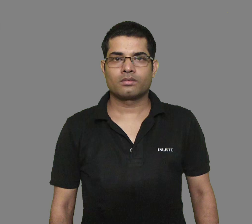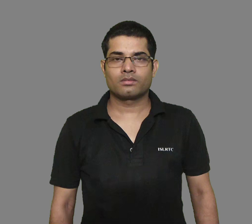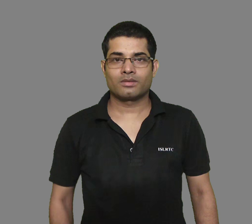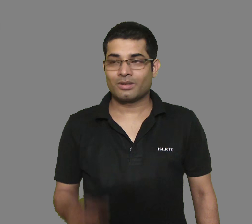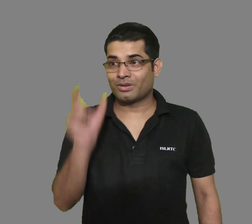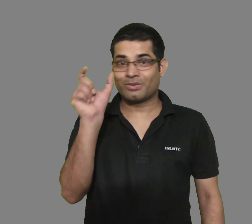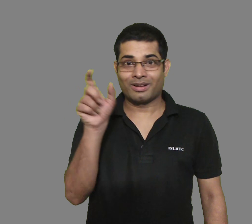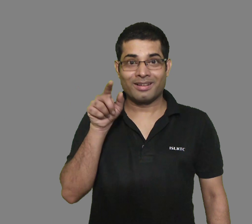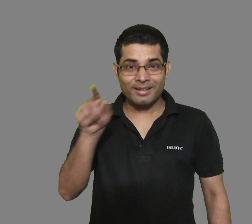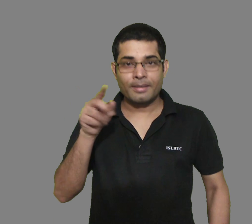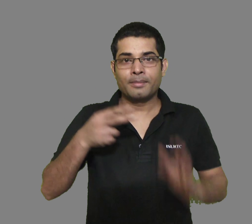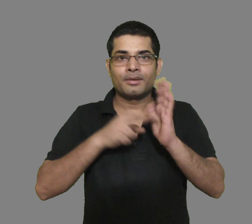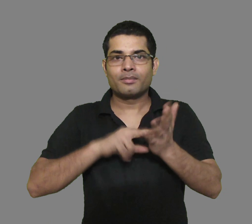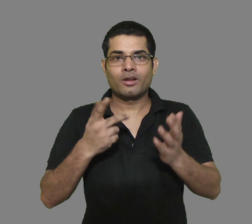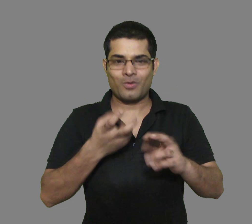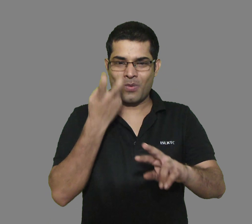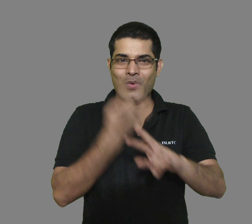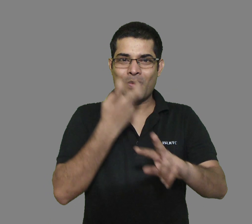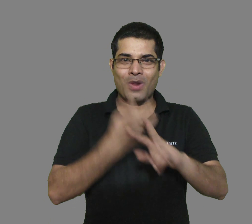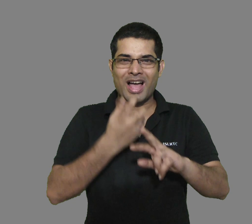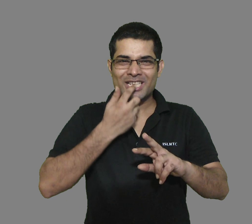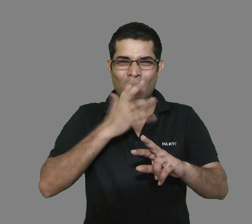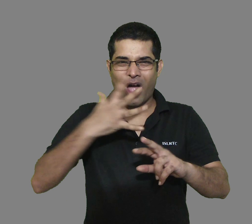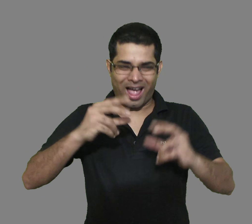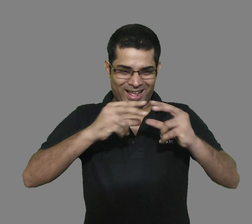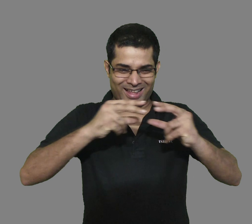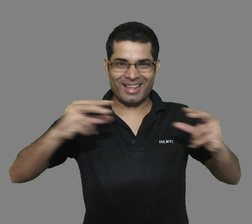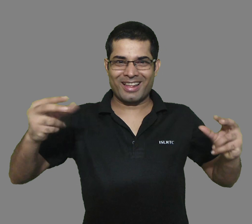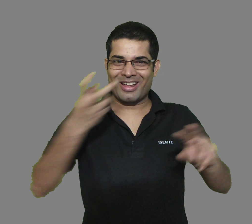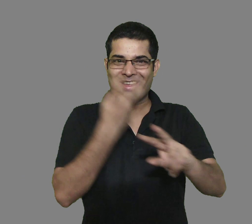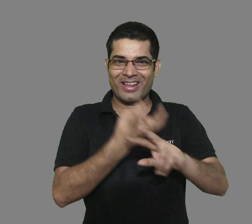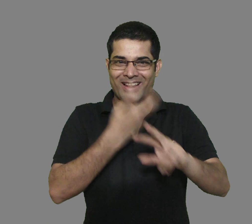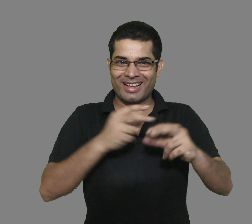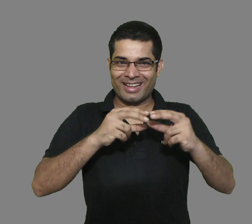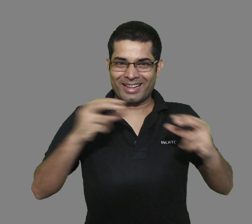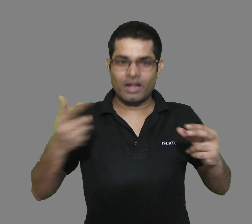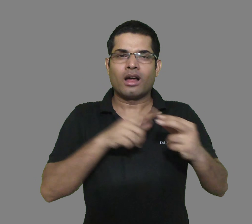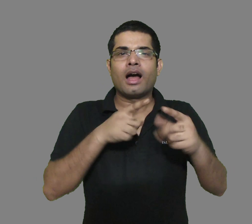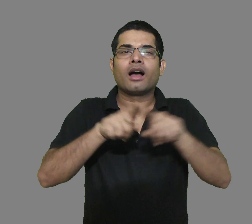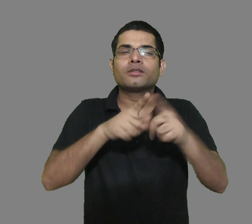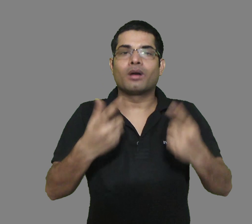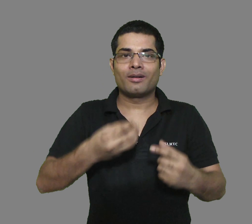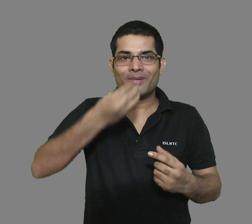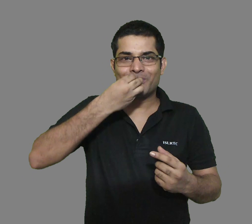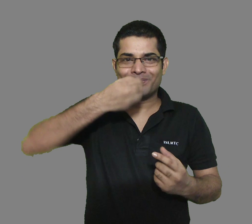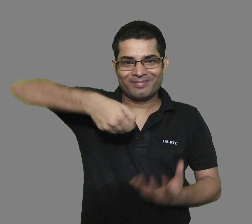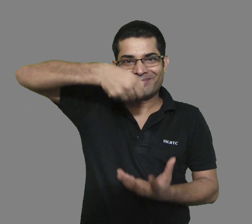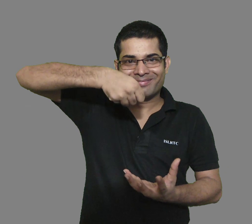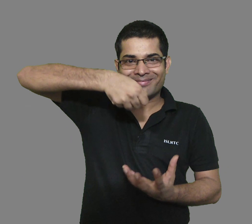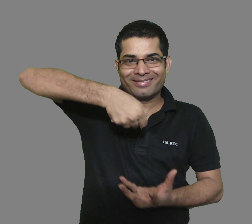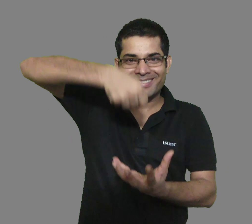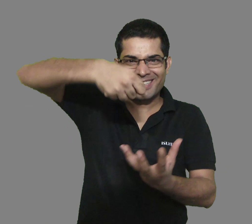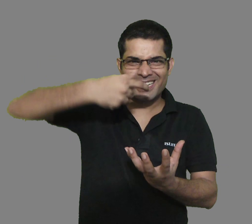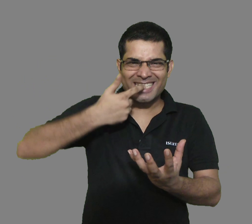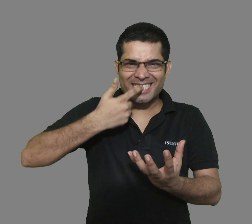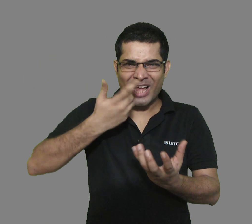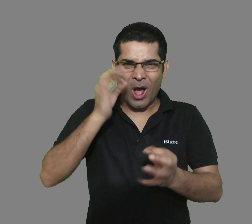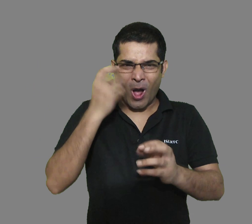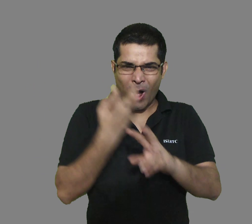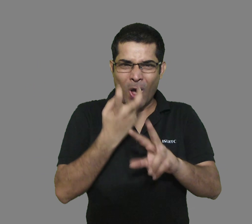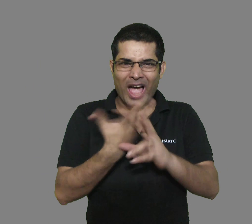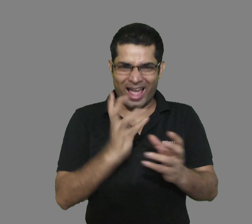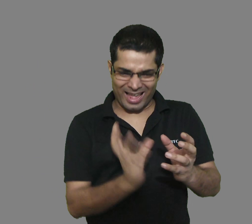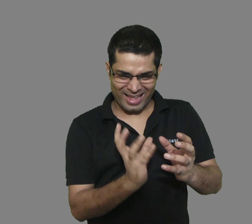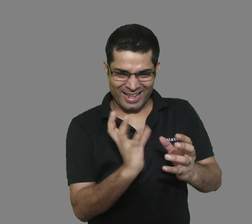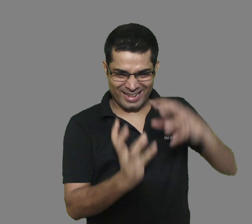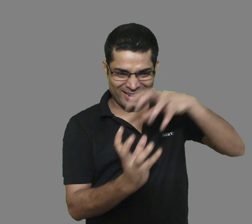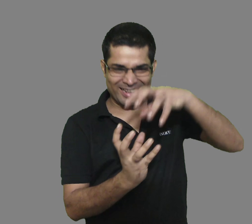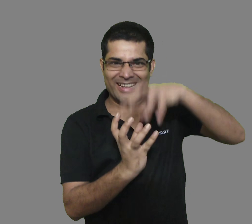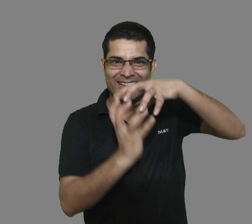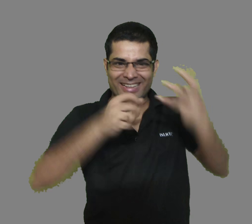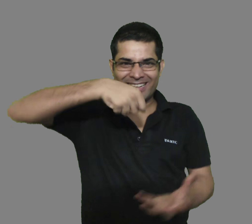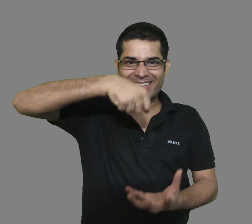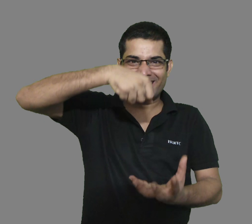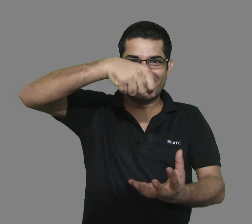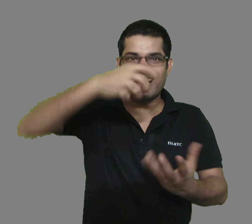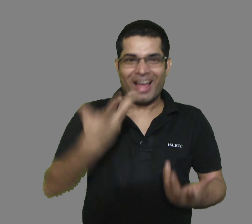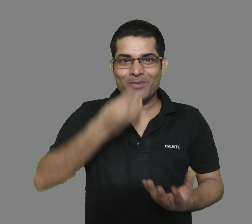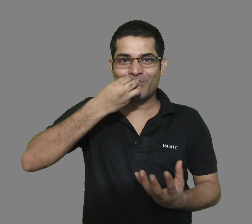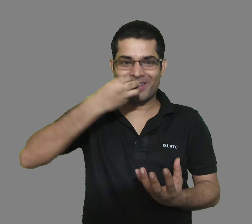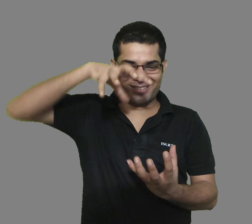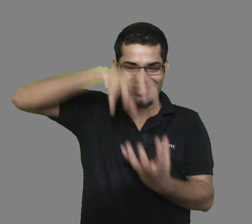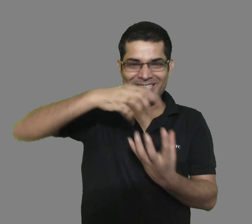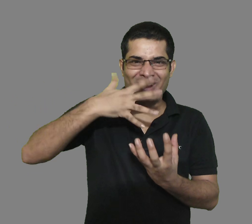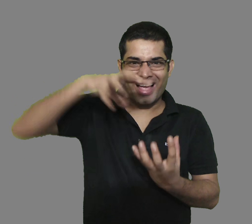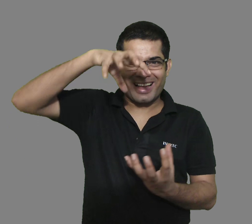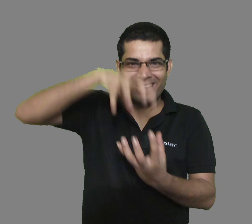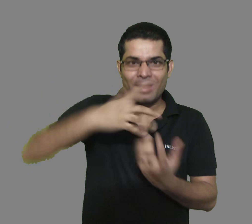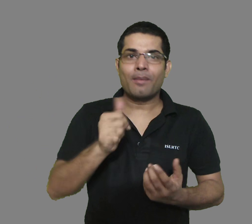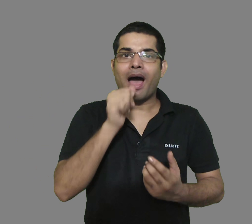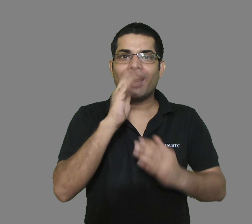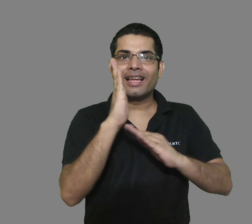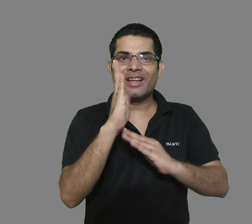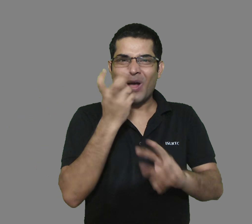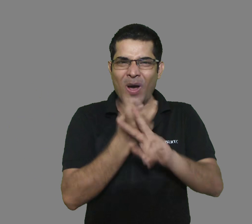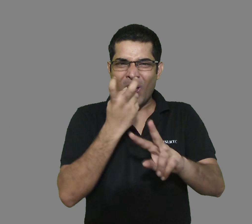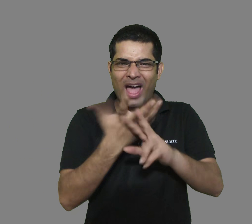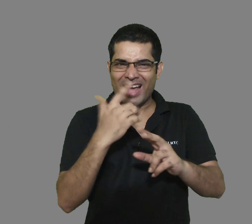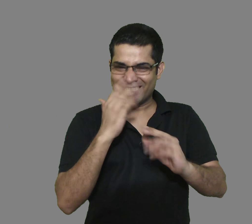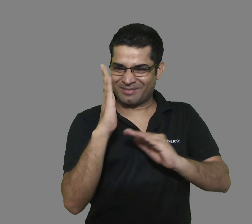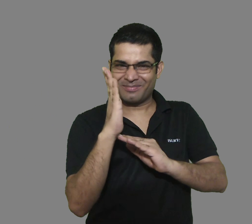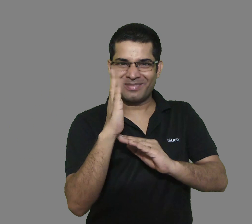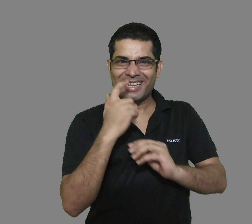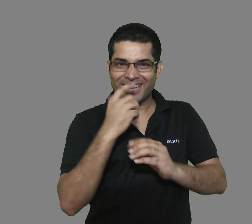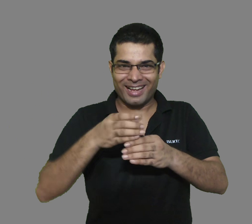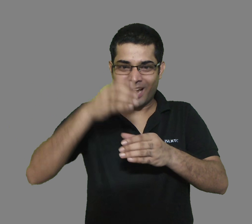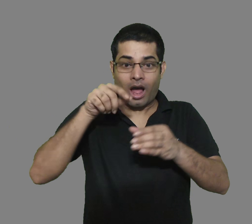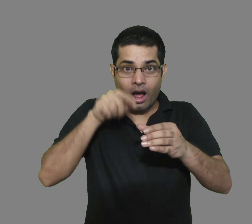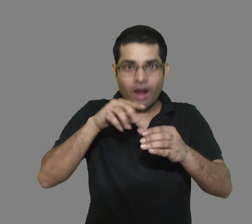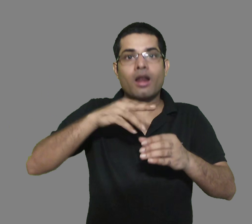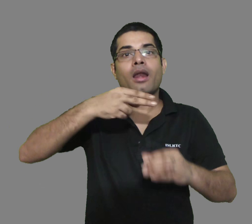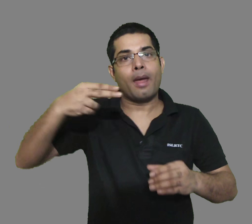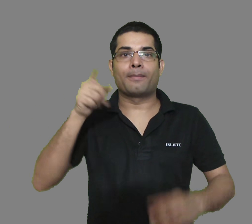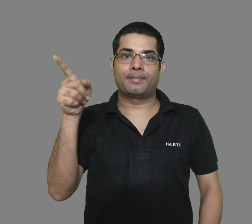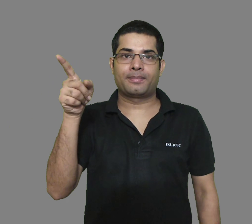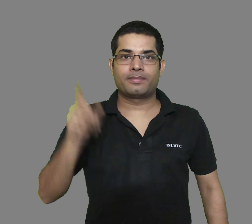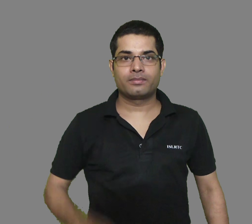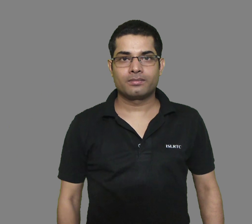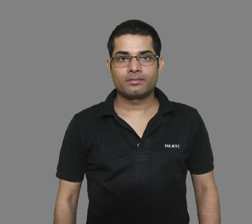Stainless Steel